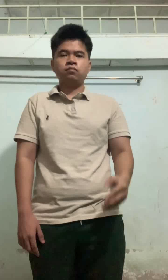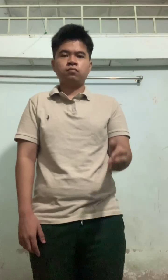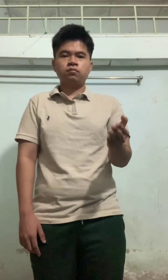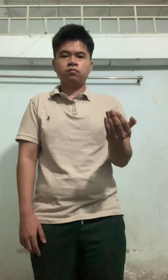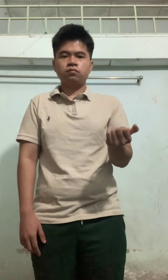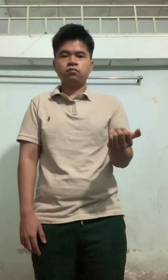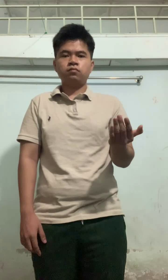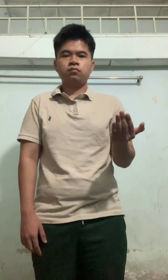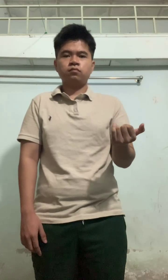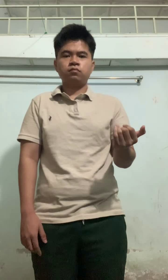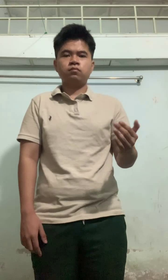yeu cau